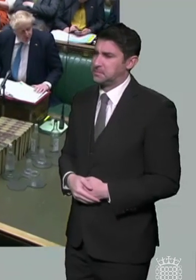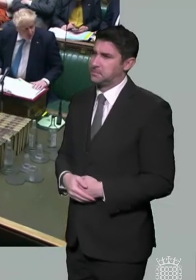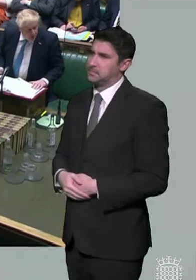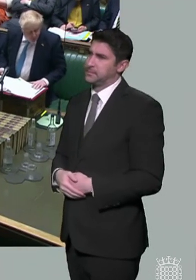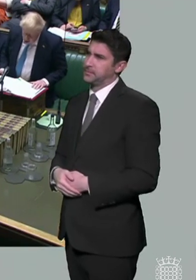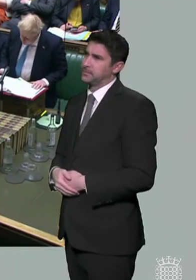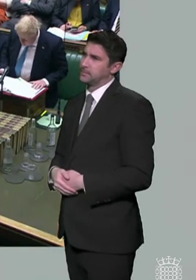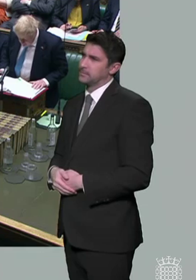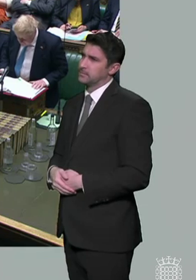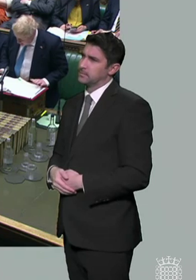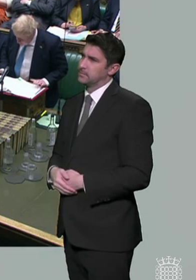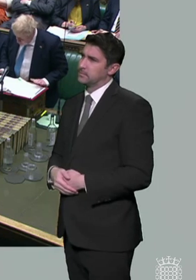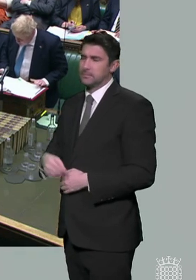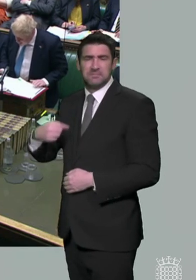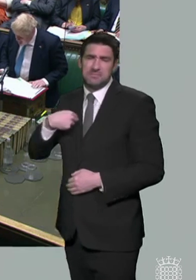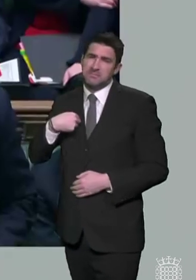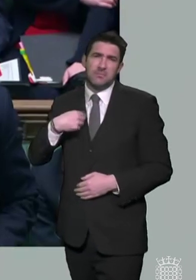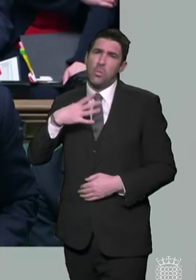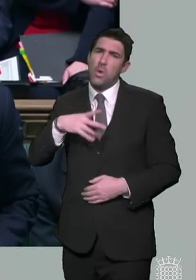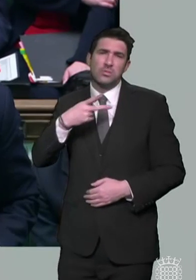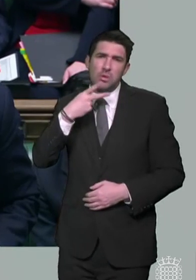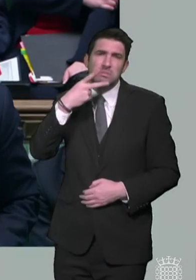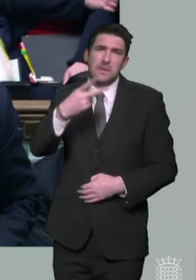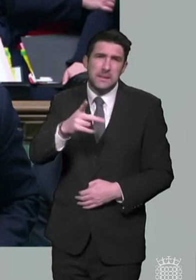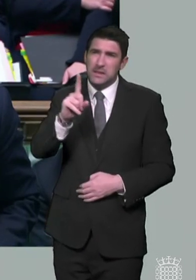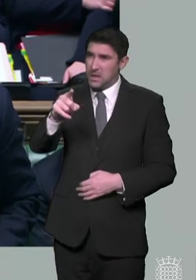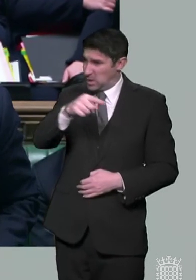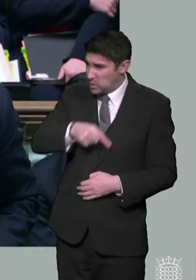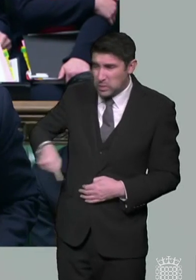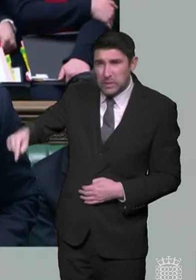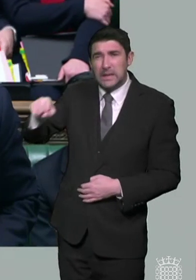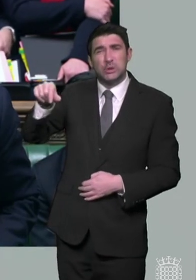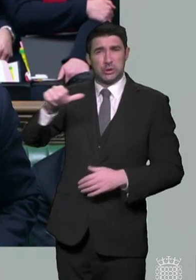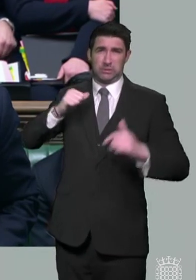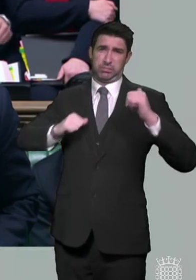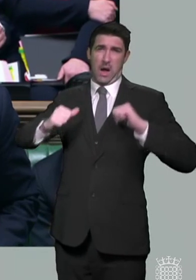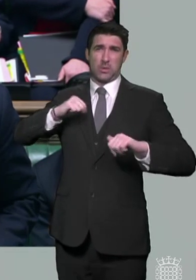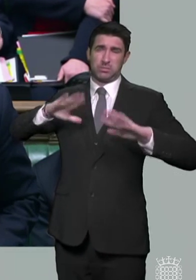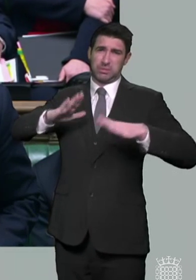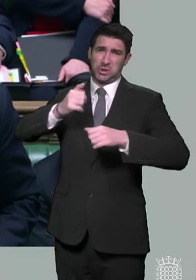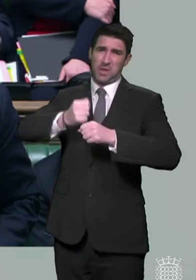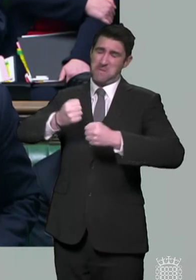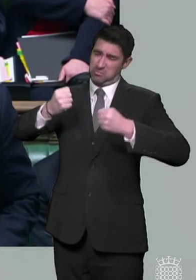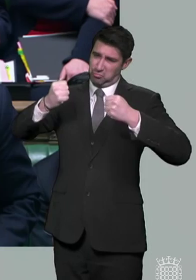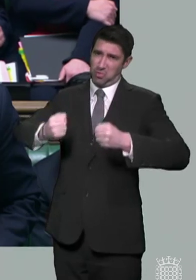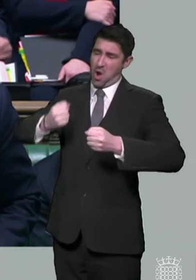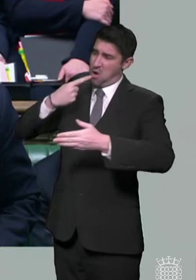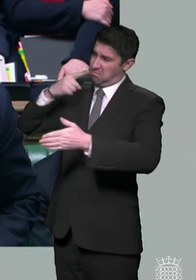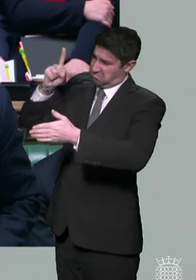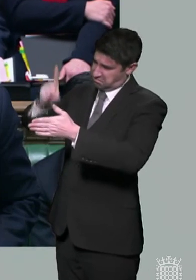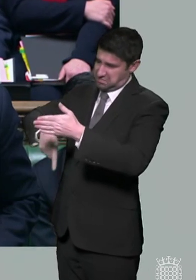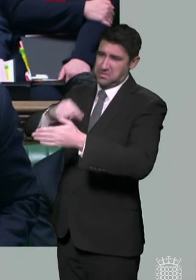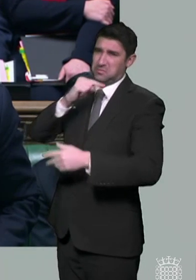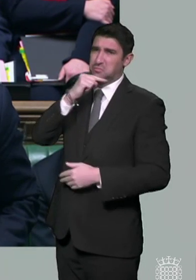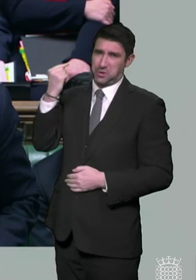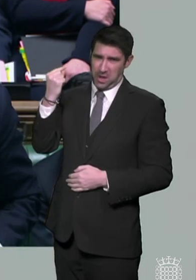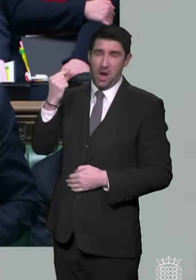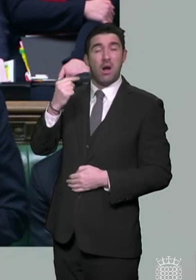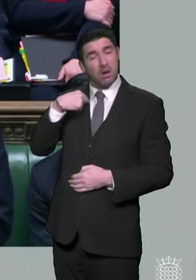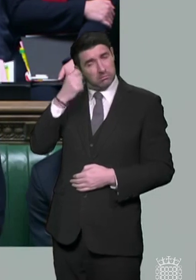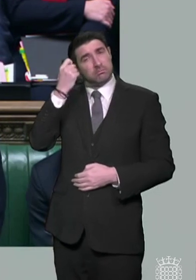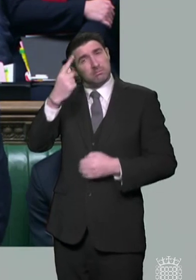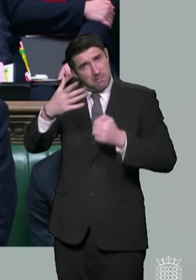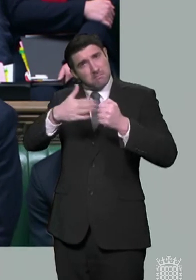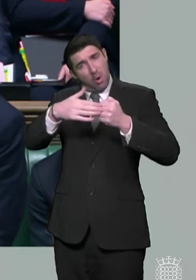The House should be proud of what we have done already, and there is more to be done.